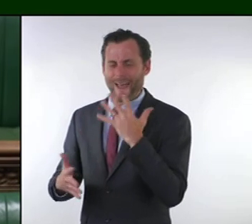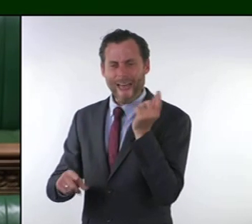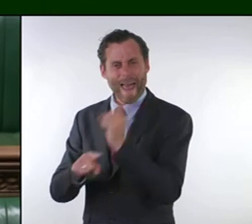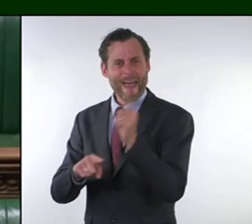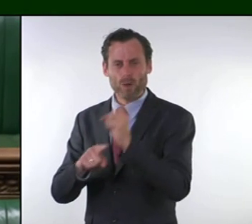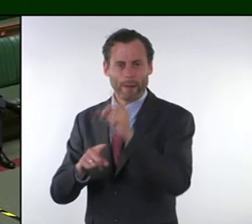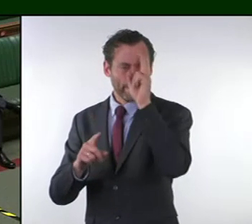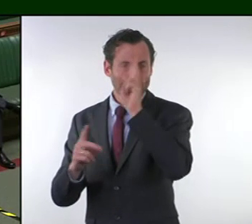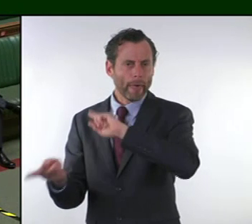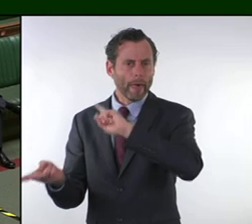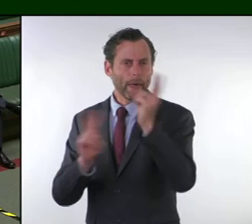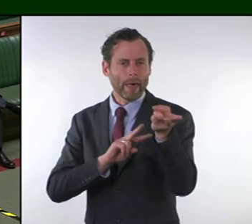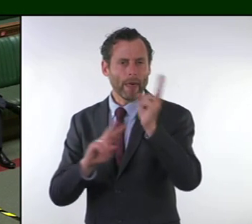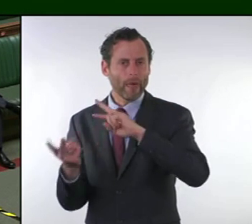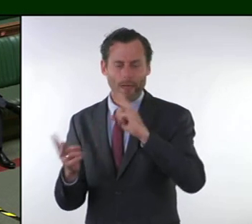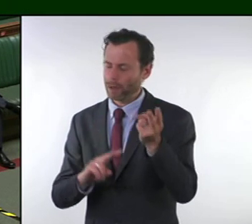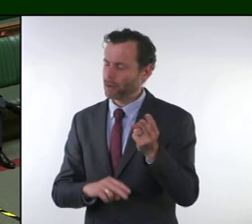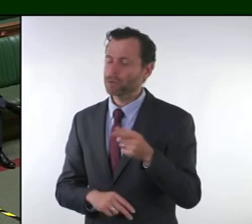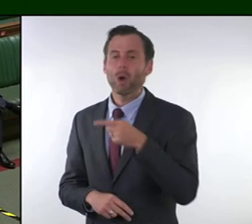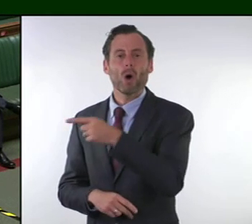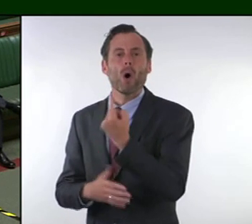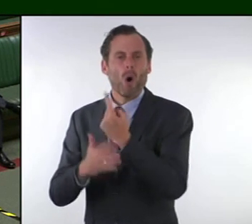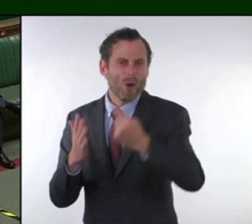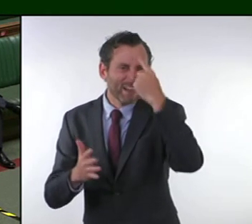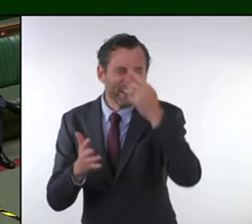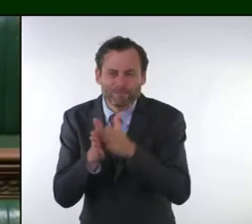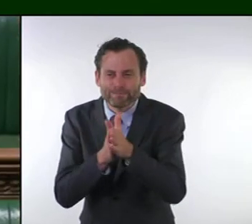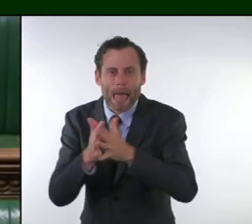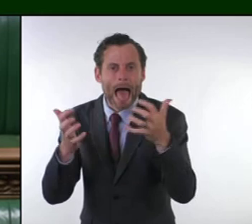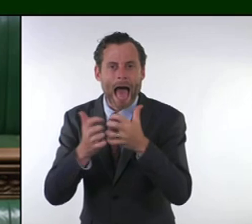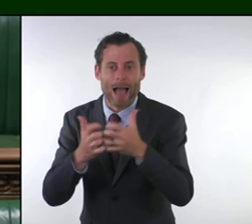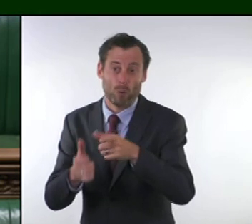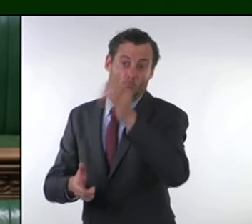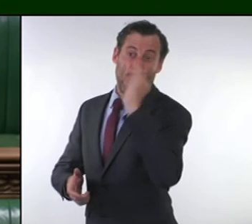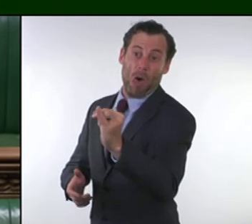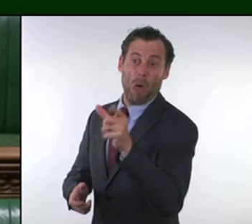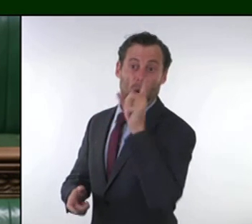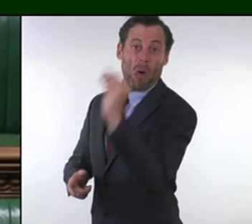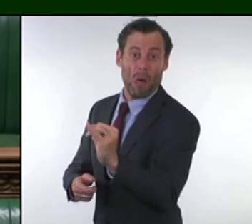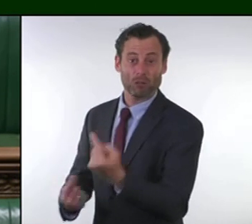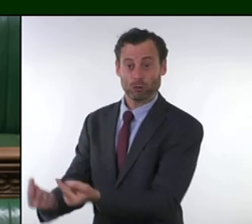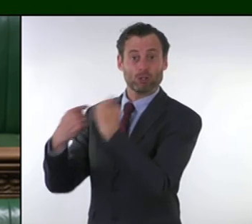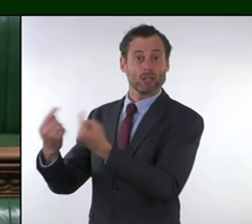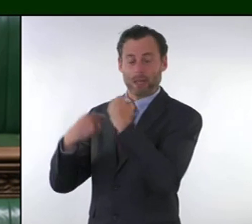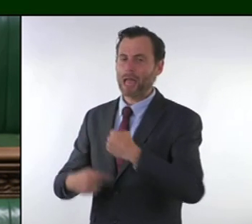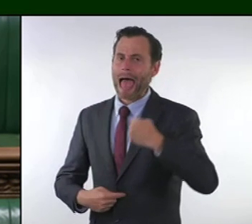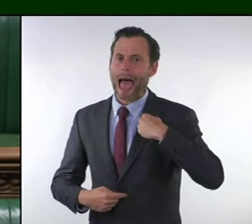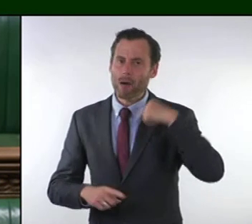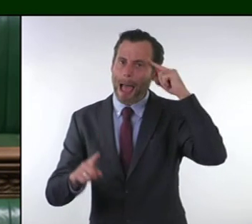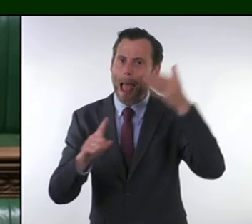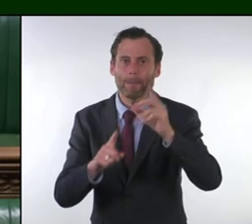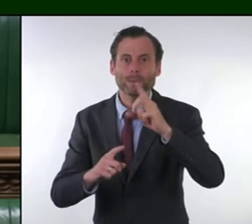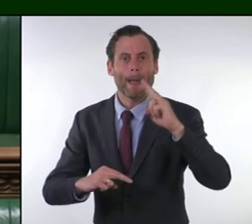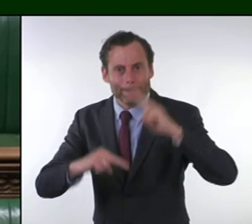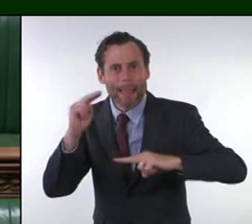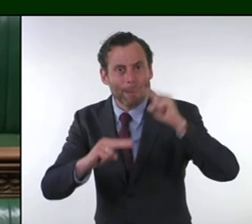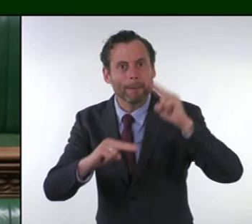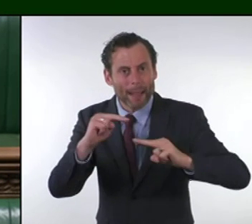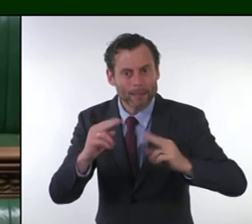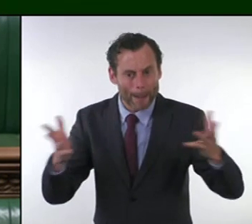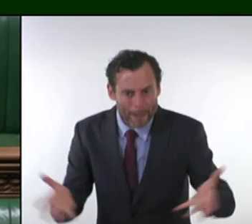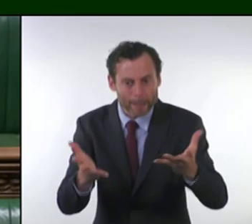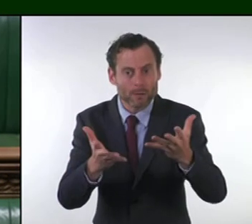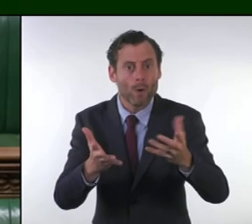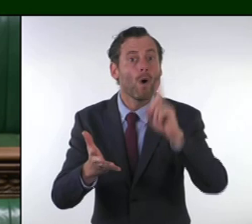He is consistent only in his opportunism, whereas we get on with our agenda: build, build, build for jobs, jobs, jobs.